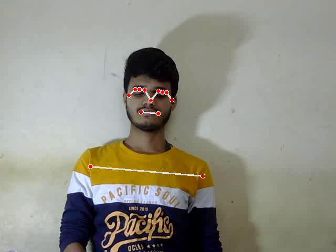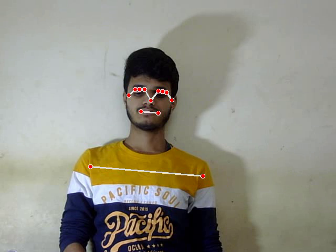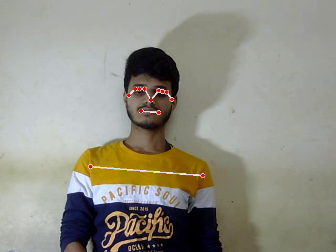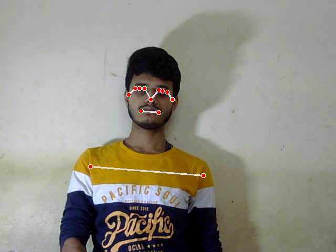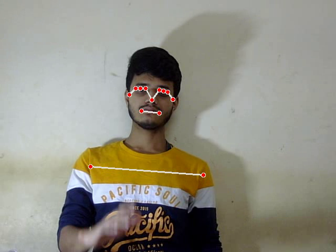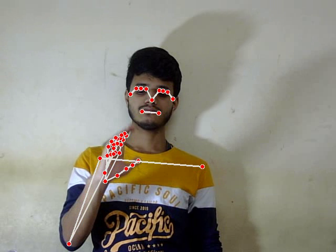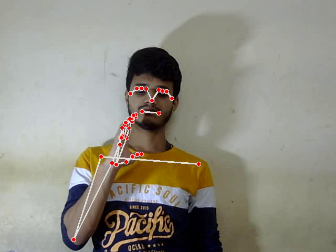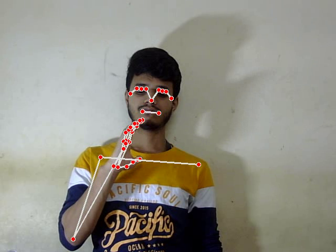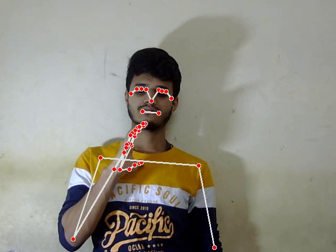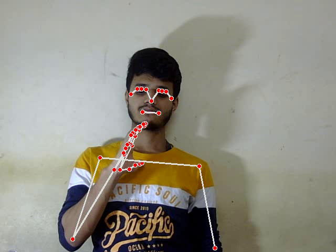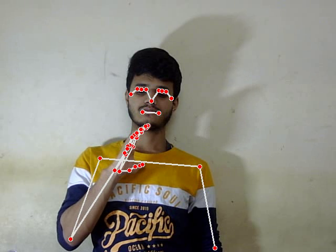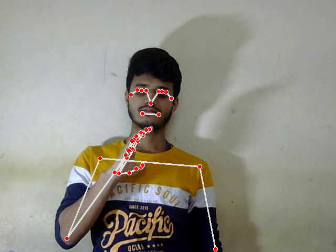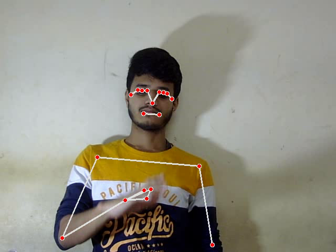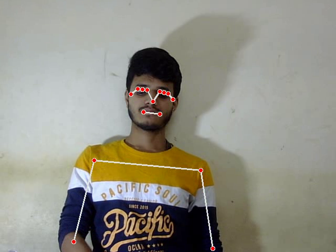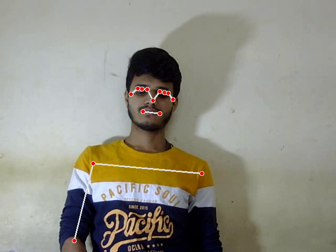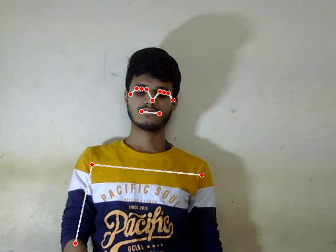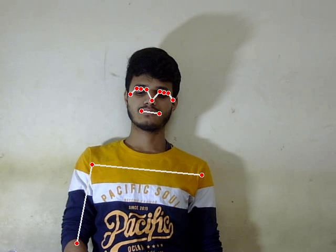fine